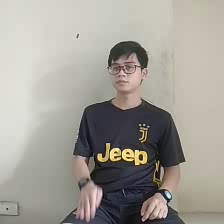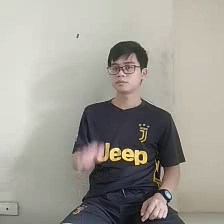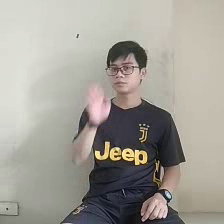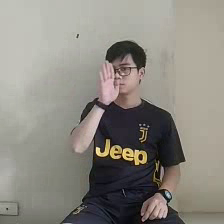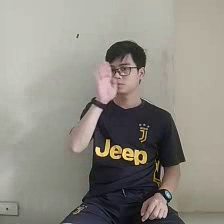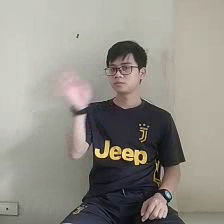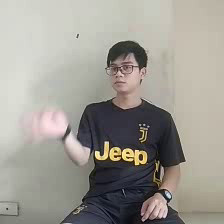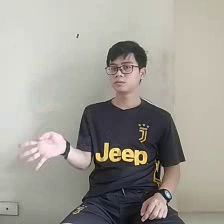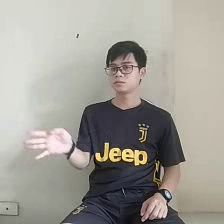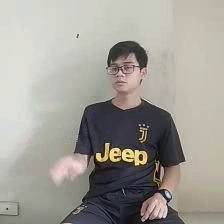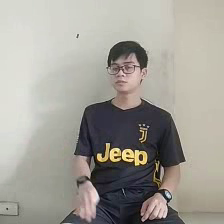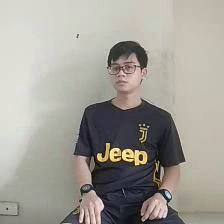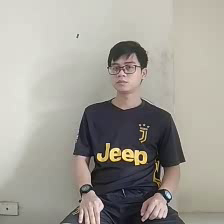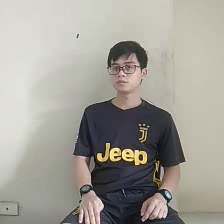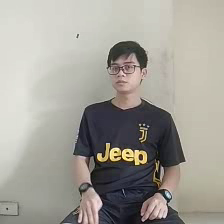Nôn ói